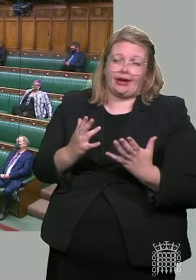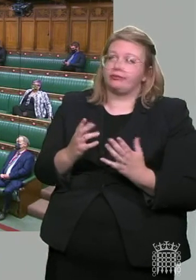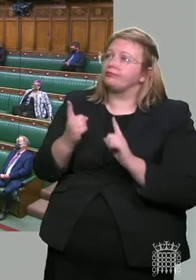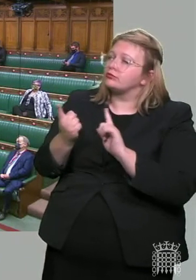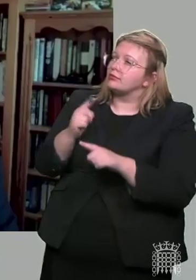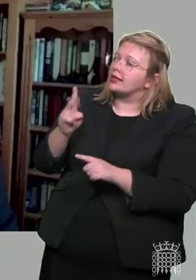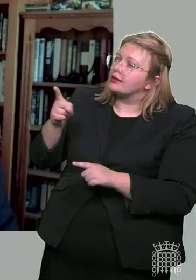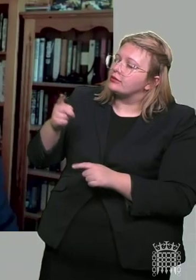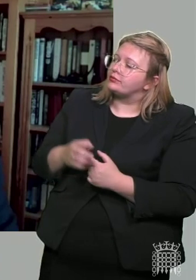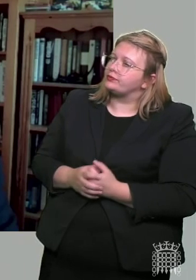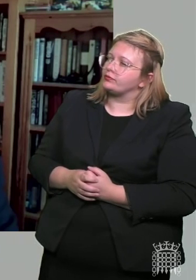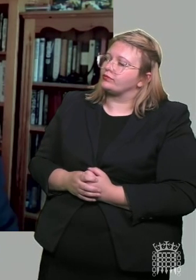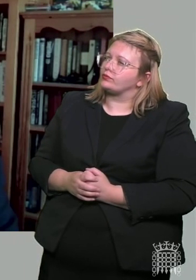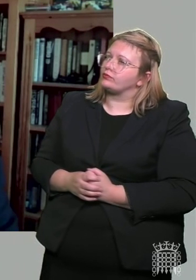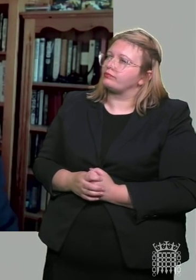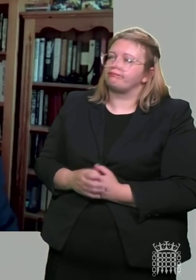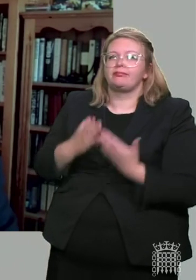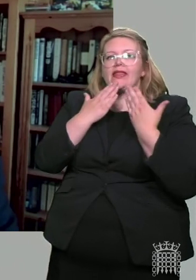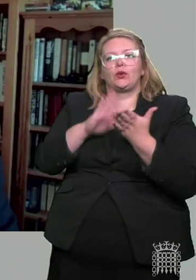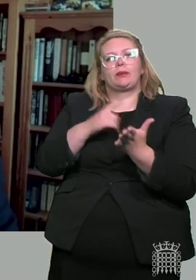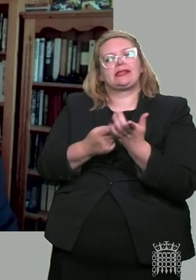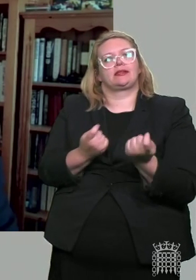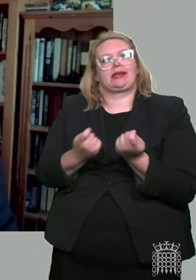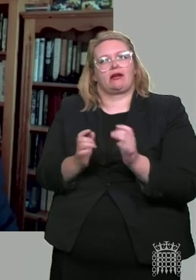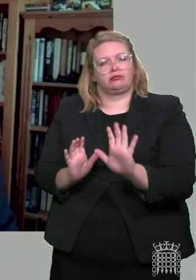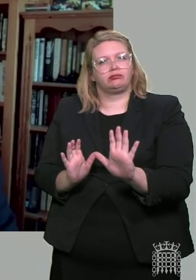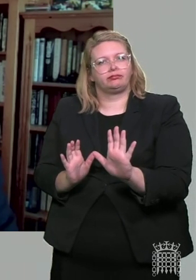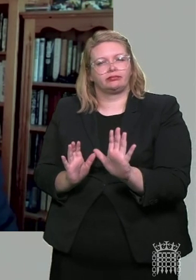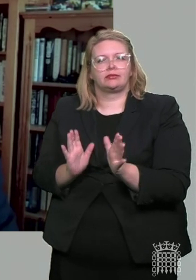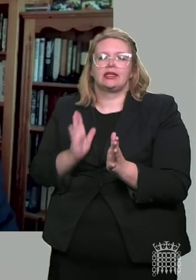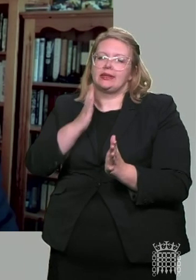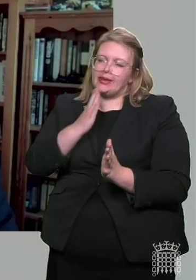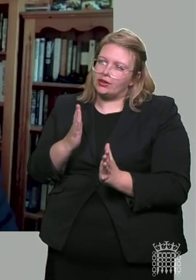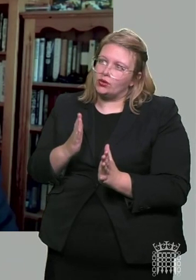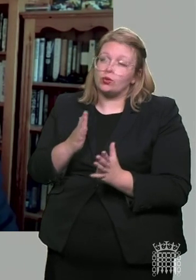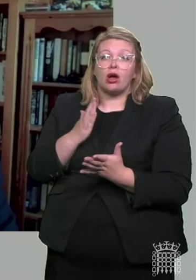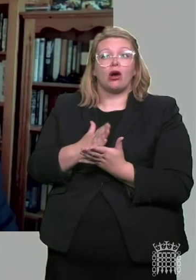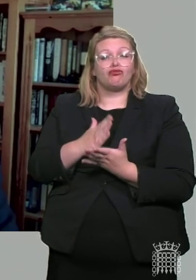Thank you, Mr Speaker, and of course it is the Prime Minister’s behaviour which is not in order.